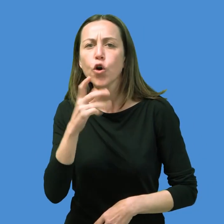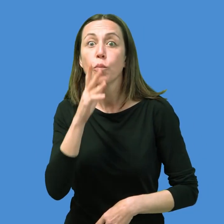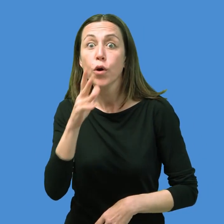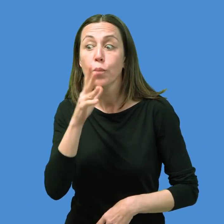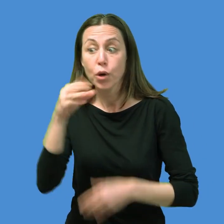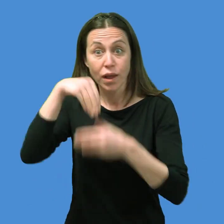motivo